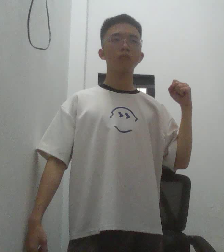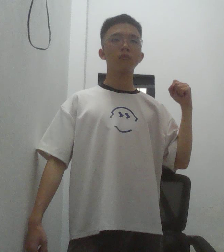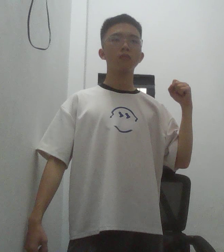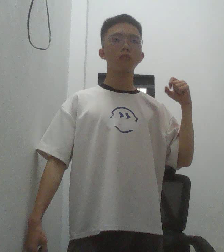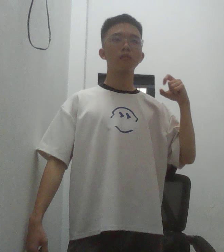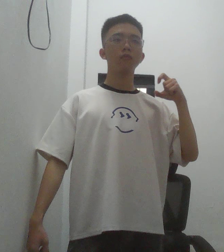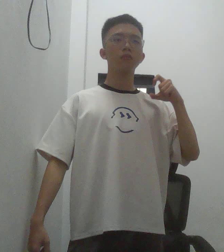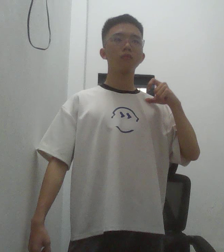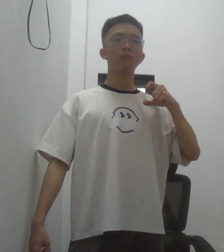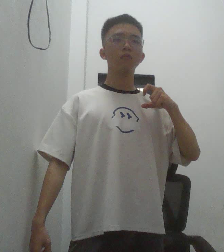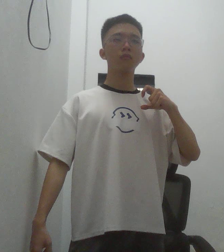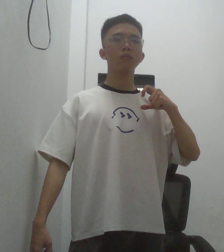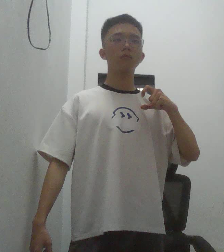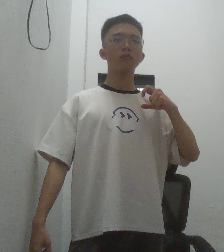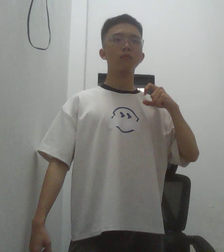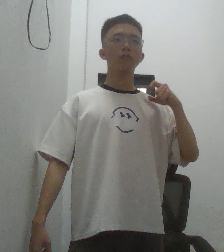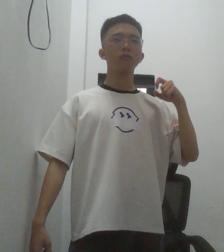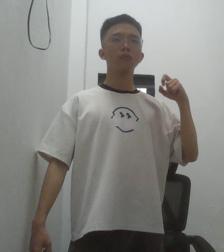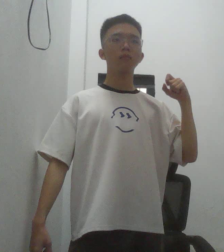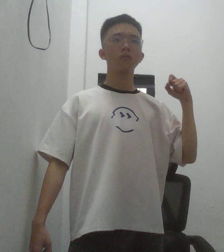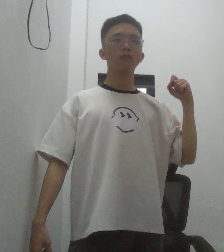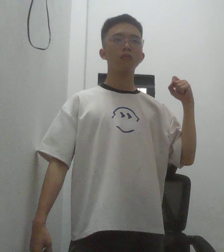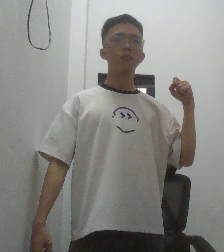giau co